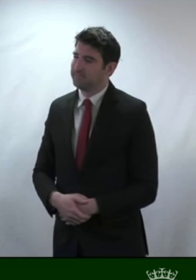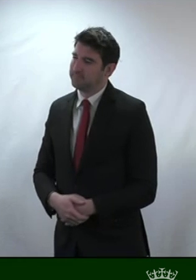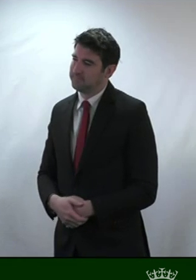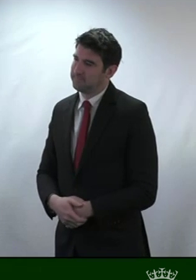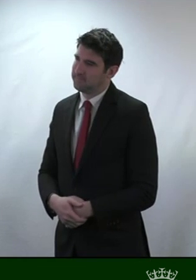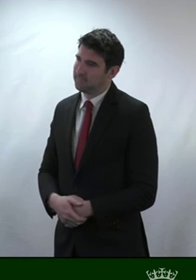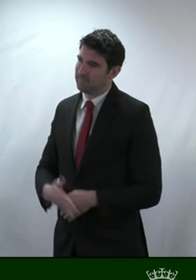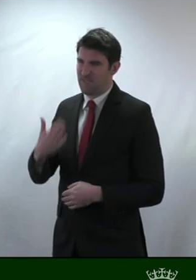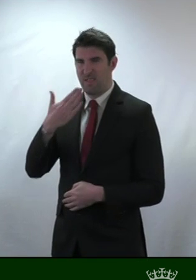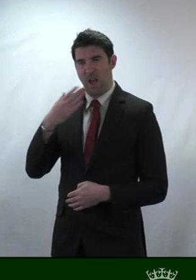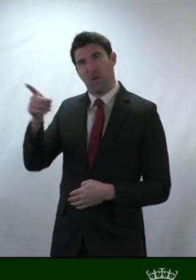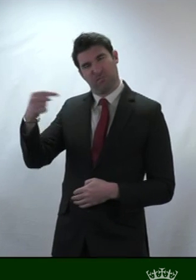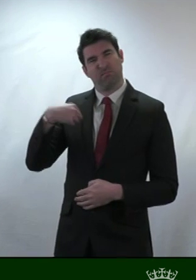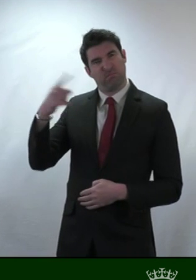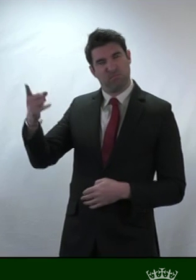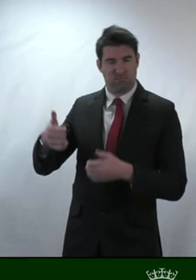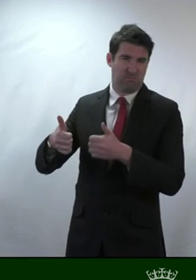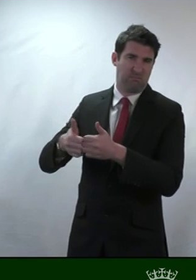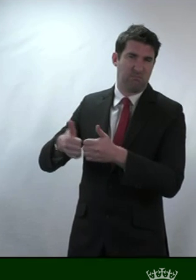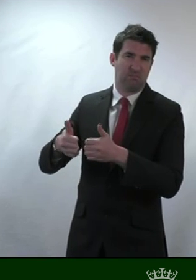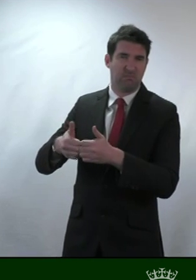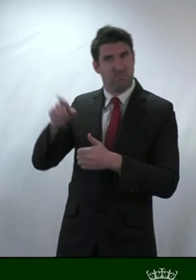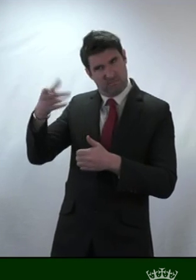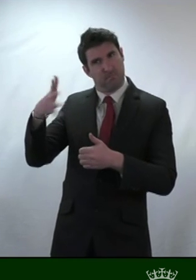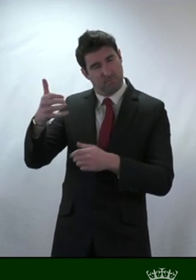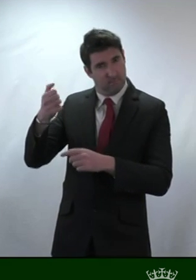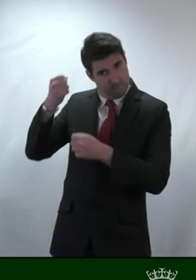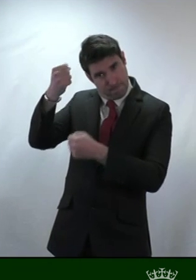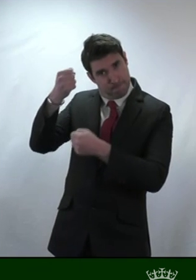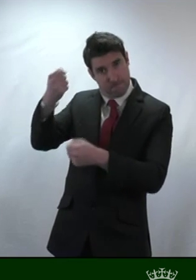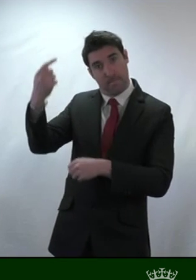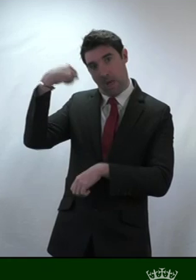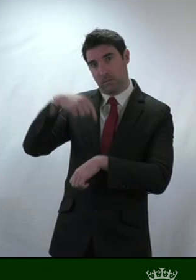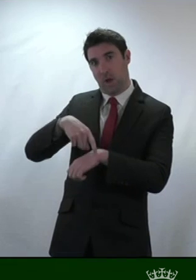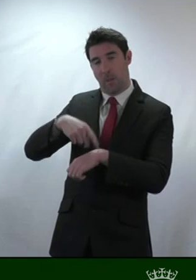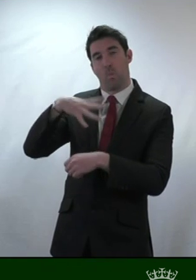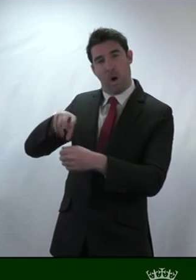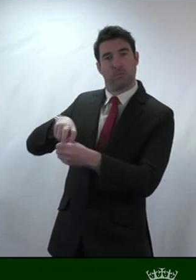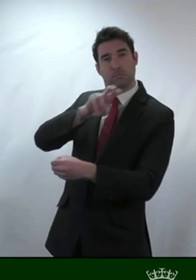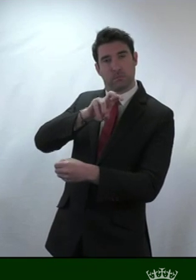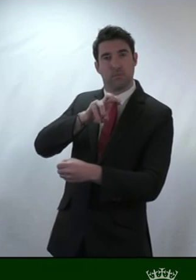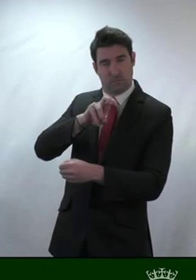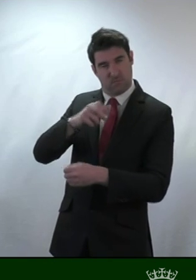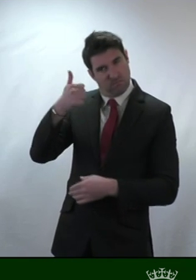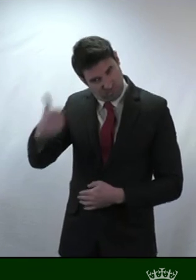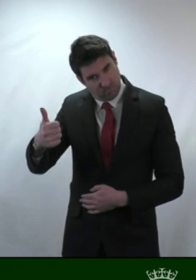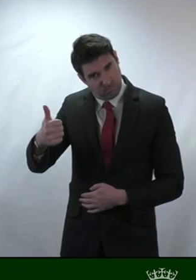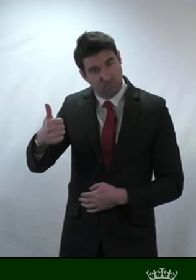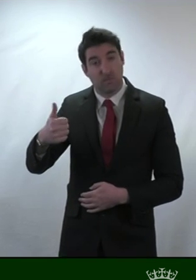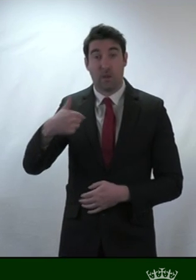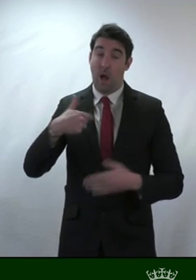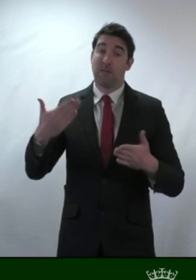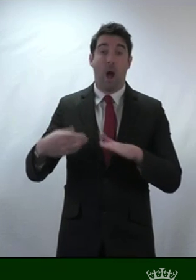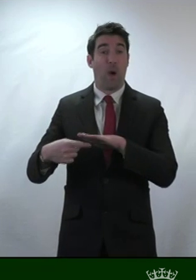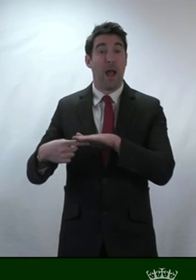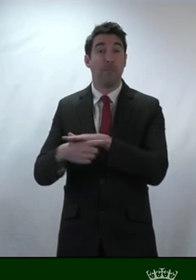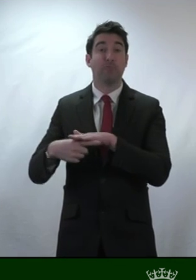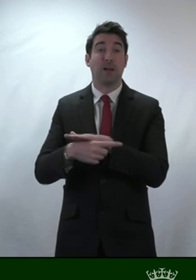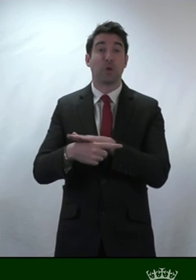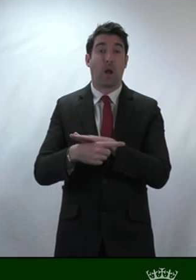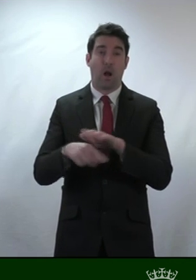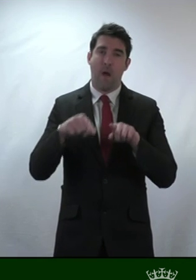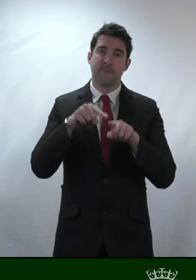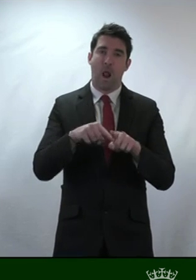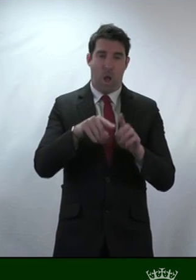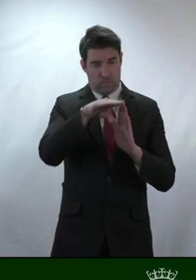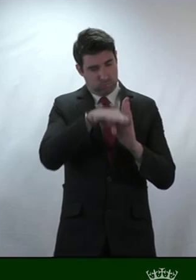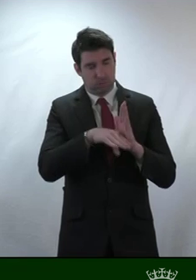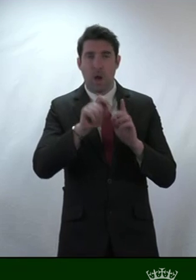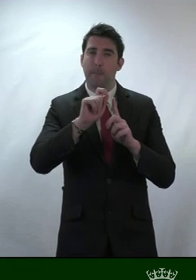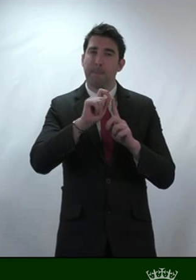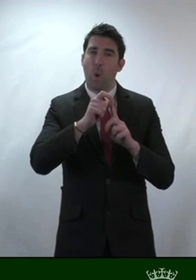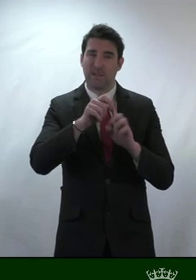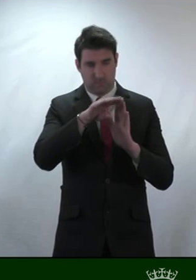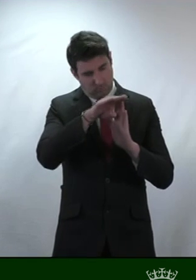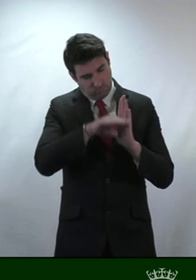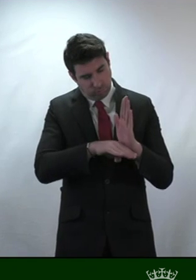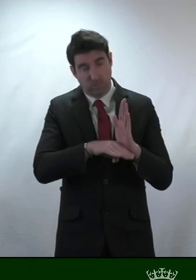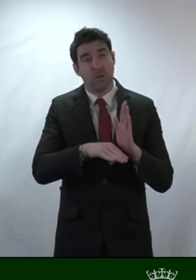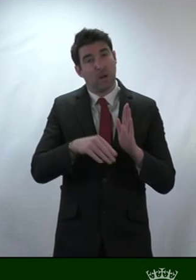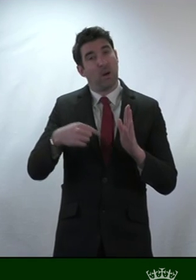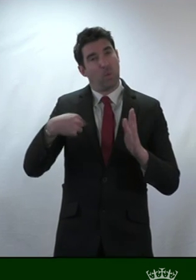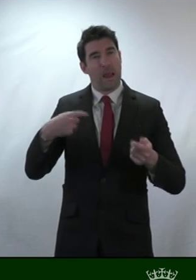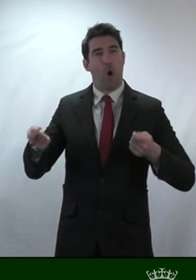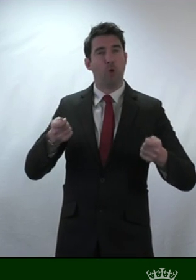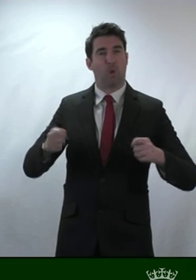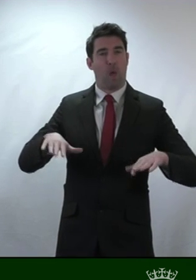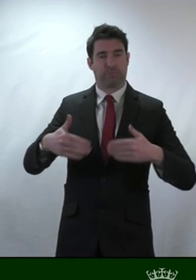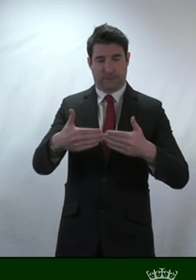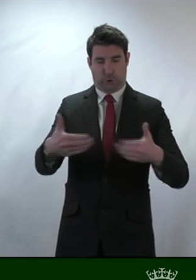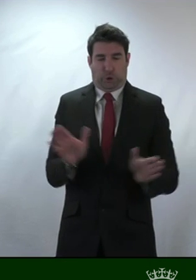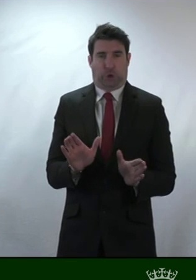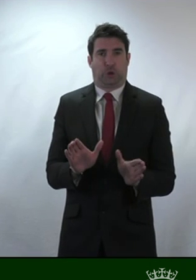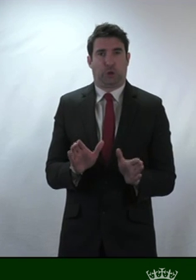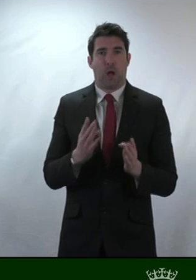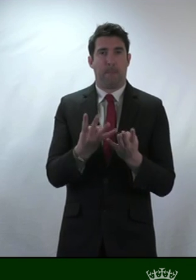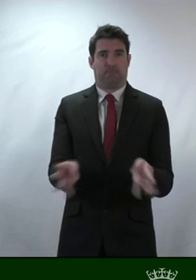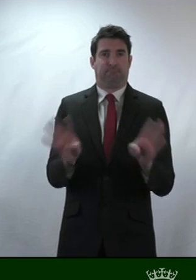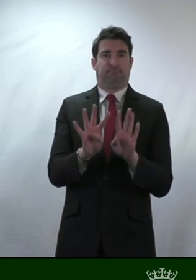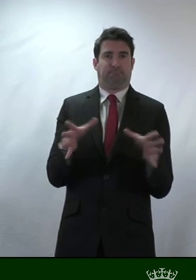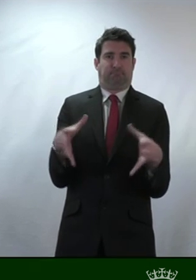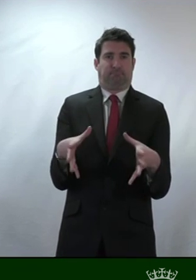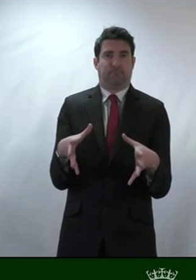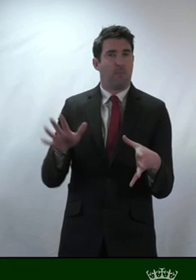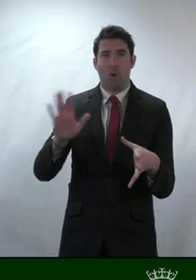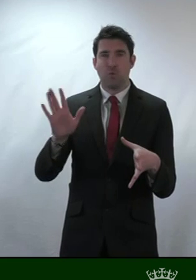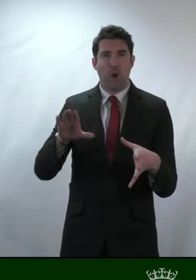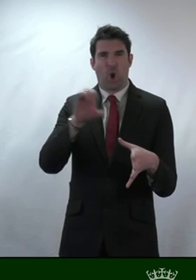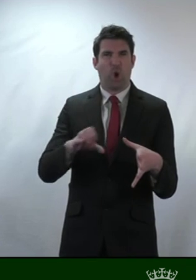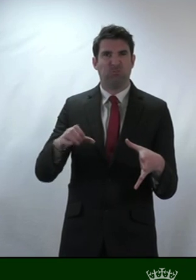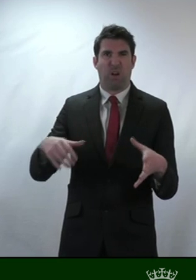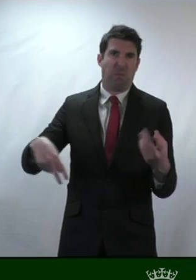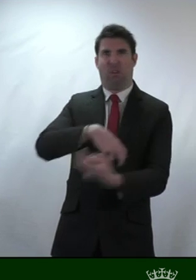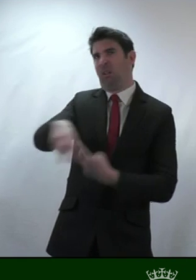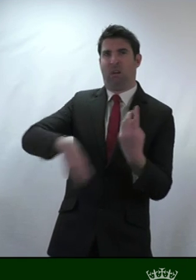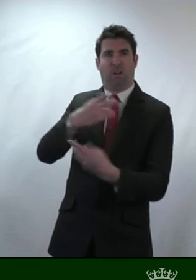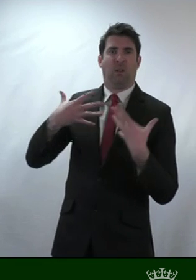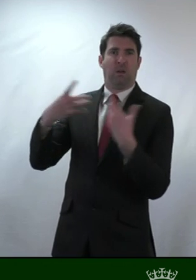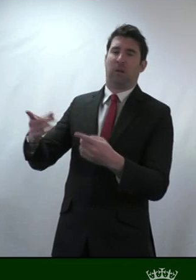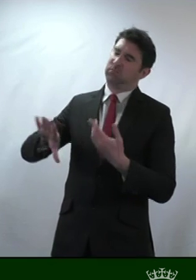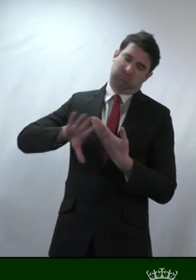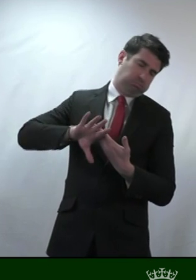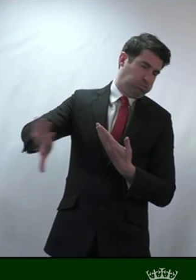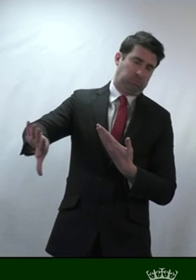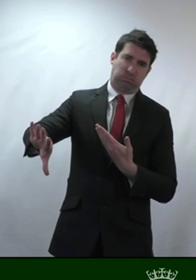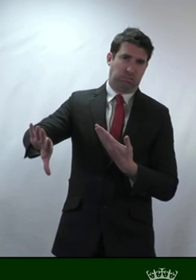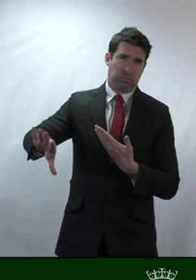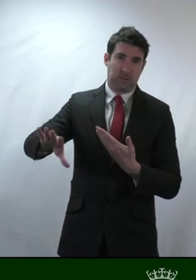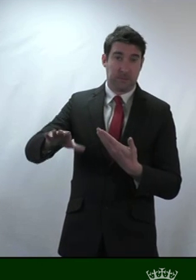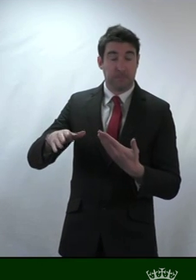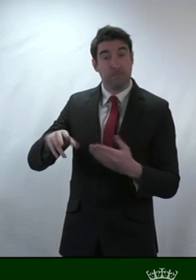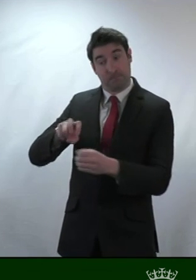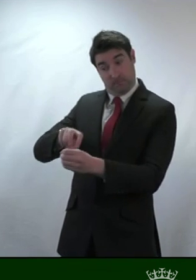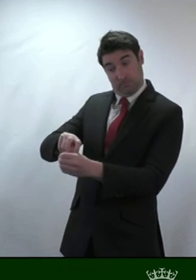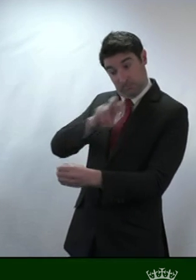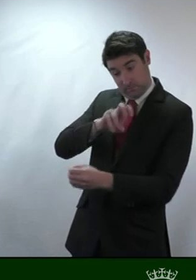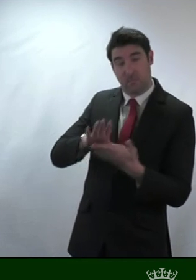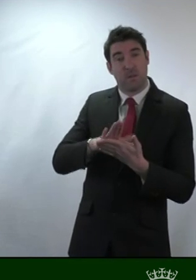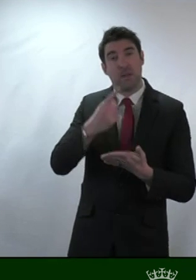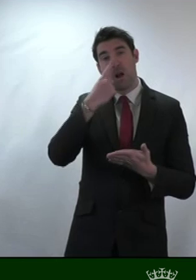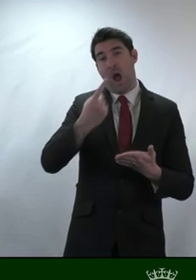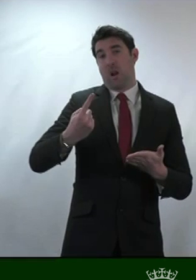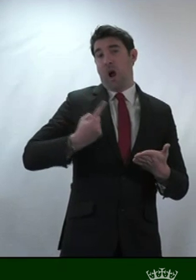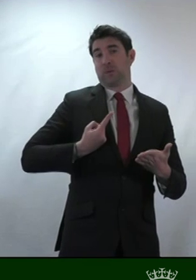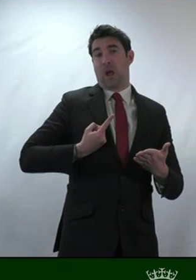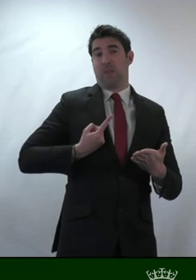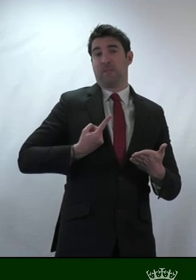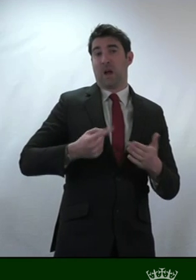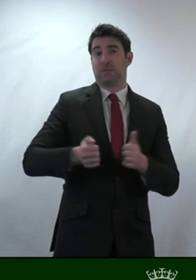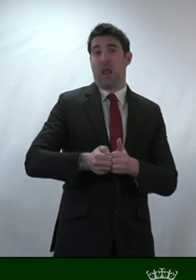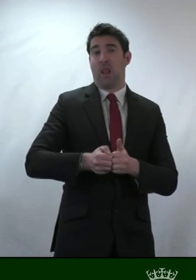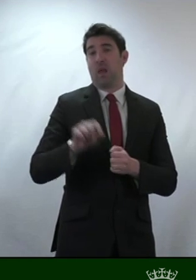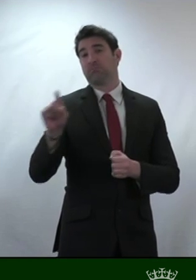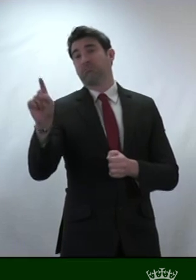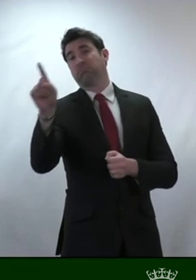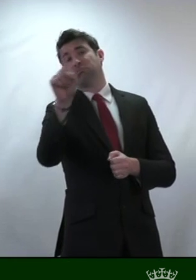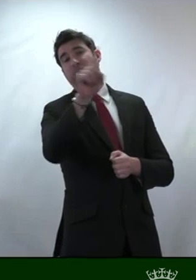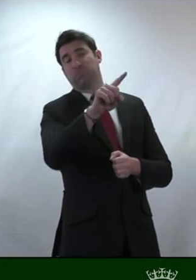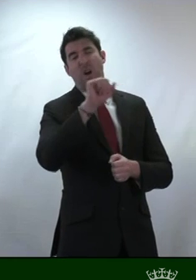As he knows, already we have not only set up a points-based immigration system, taking back control of our borders, but we will ensure that—and we have already done many free trade deals—we will use the economic advantages of Brexit, coming out of the European Union, to do free ports, to make this country the most attractive place for investment